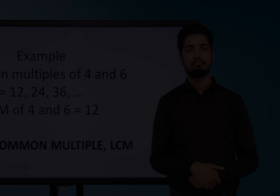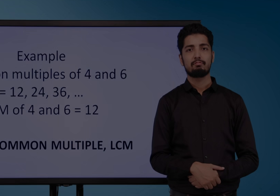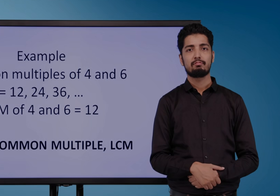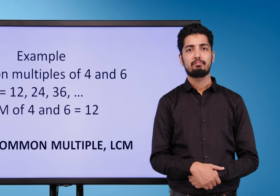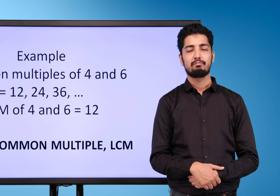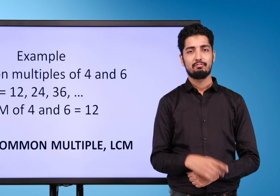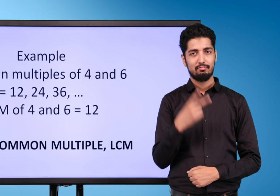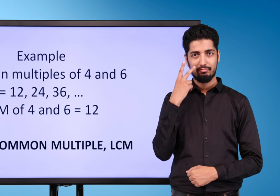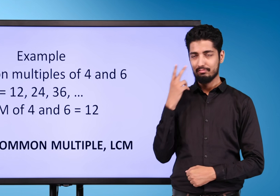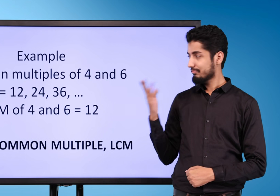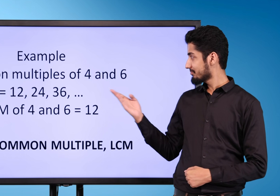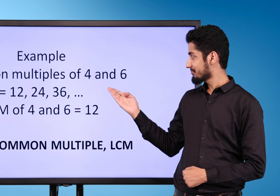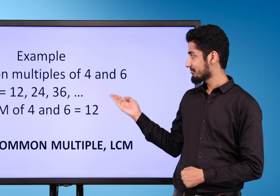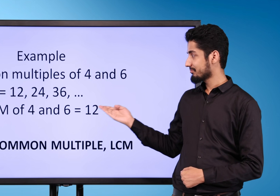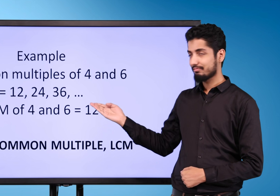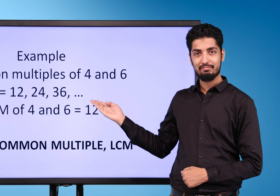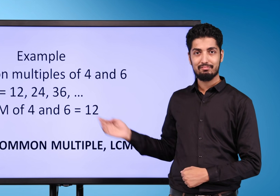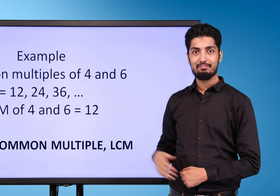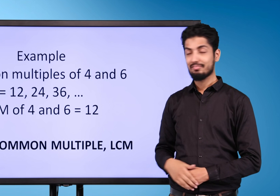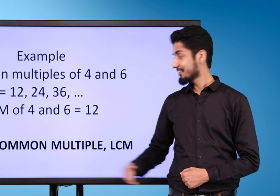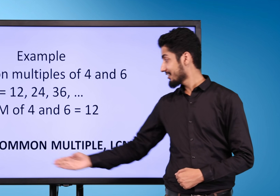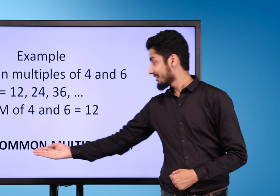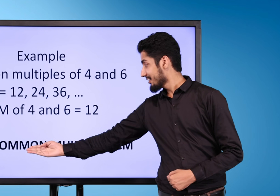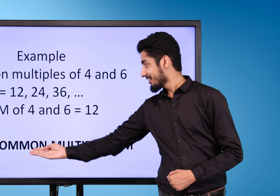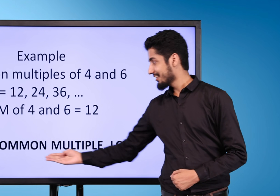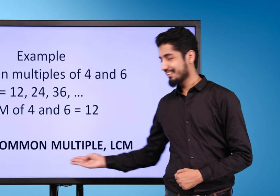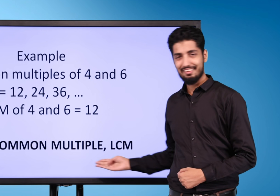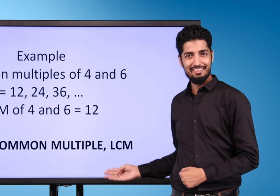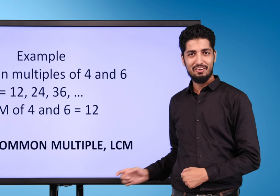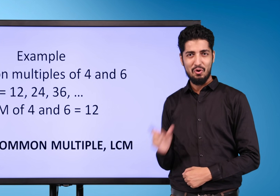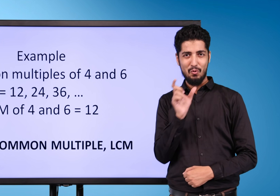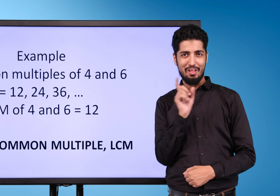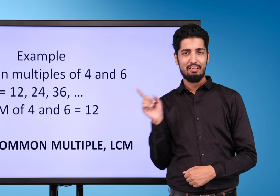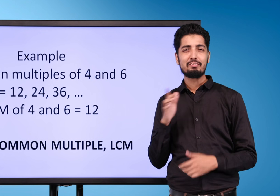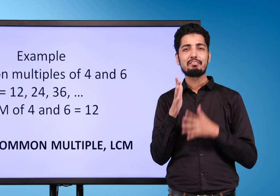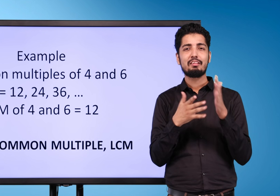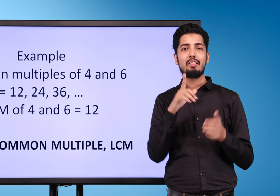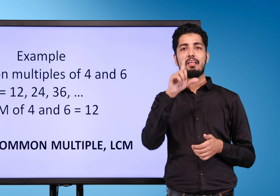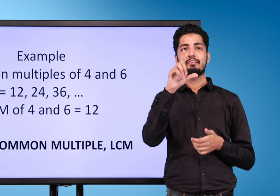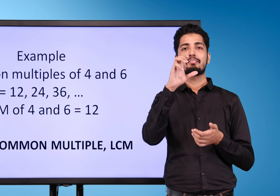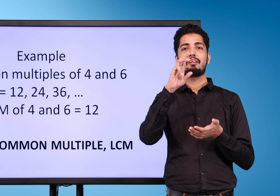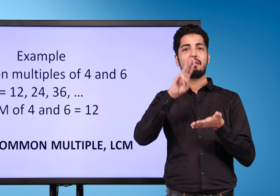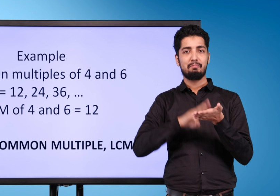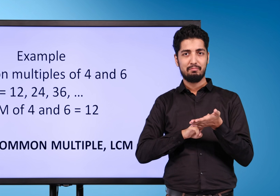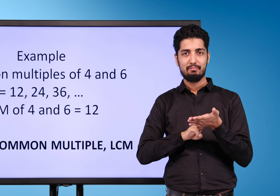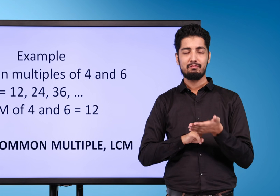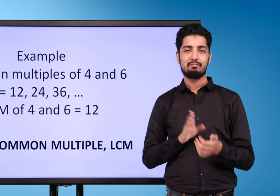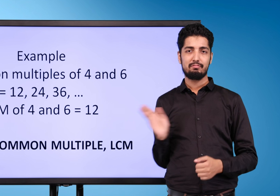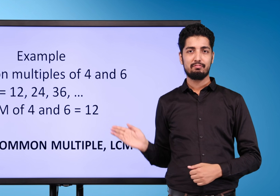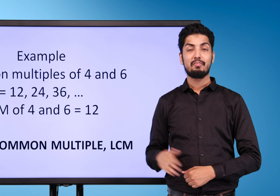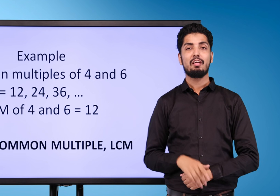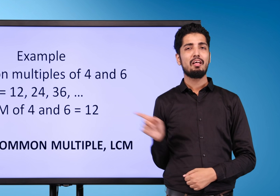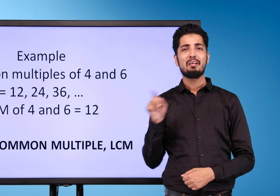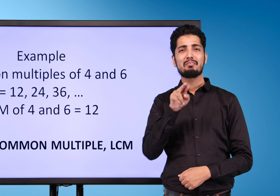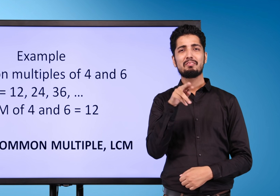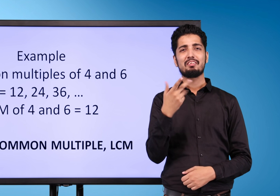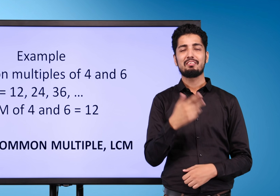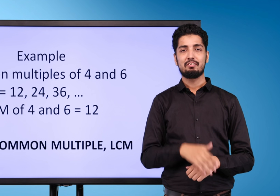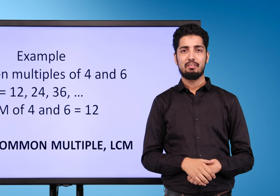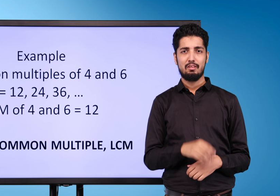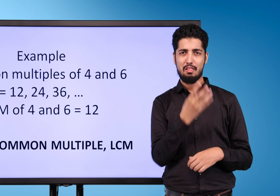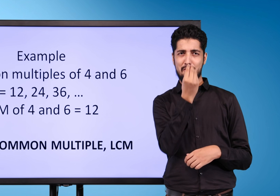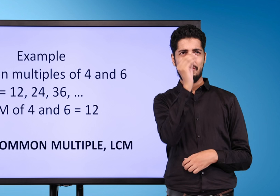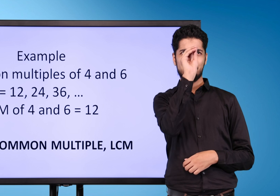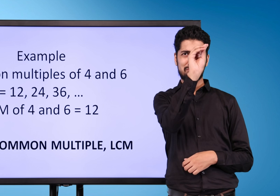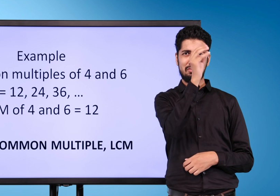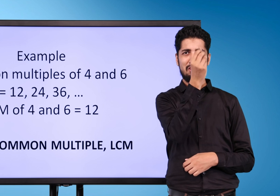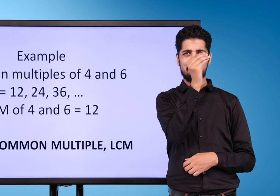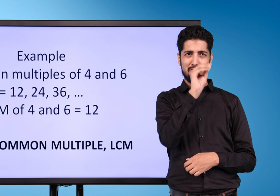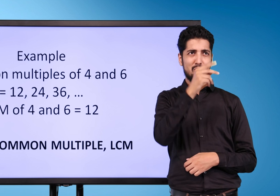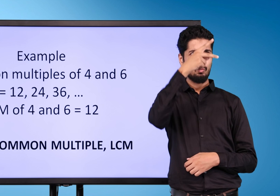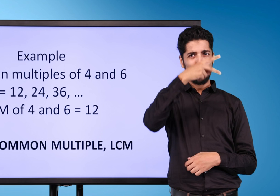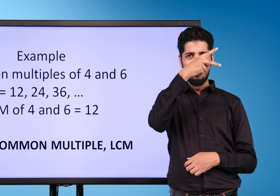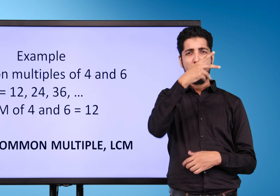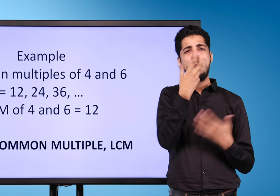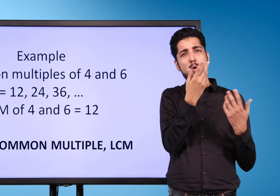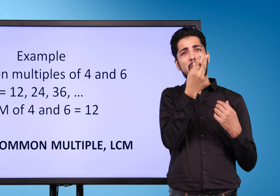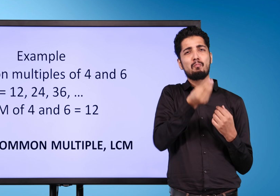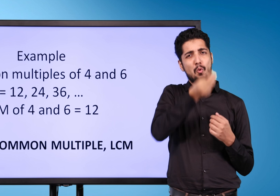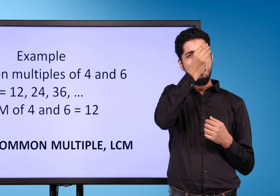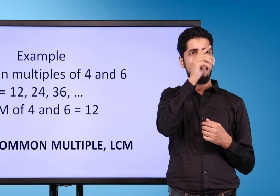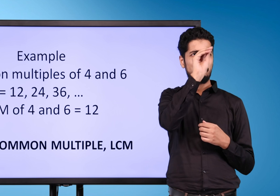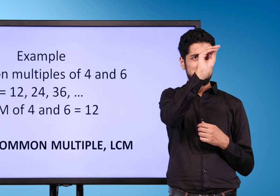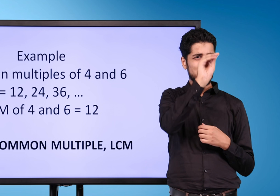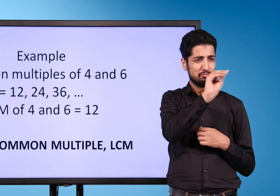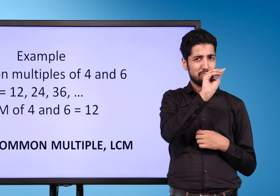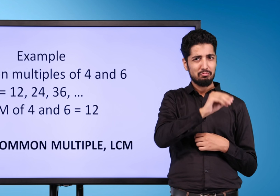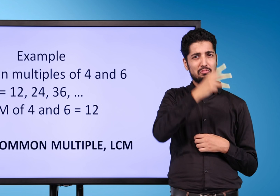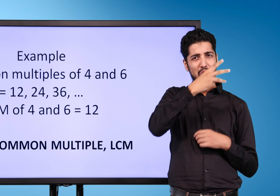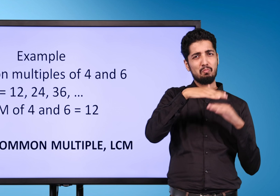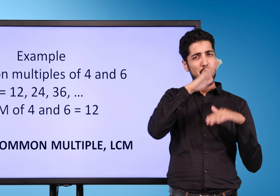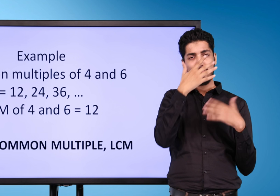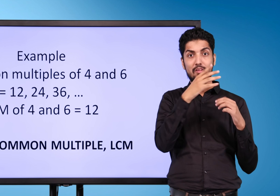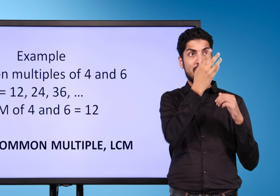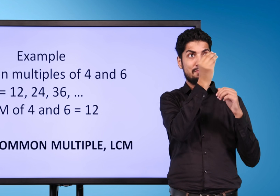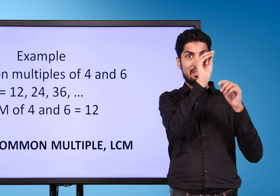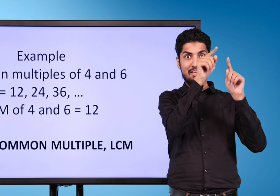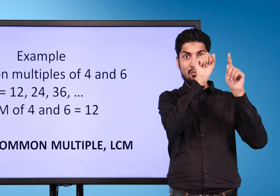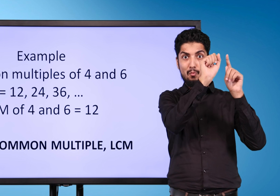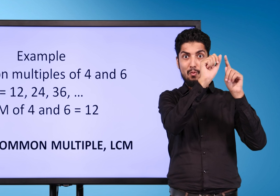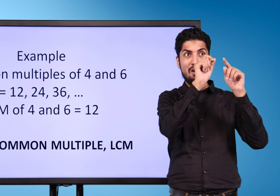Lowest common multiple, LCM This sign means lowest common multiple or LCM The LCM of two or more numbers Is the smallest of their common multiples